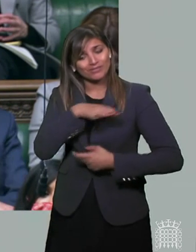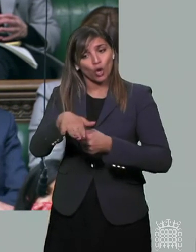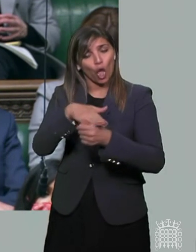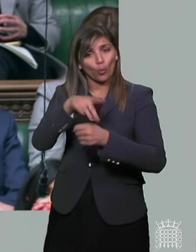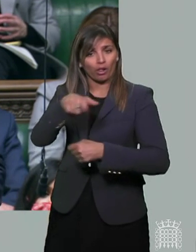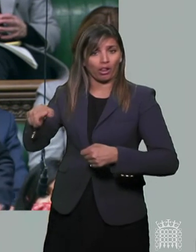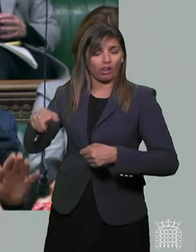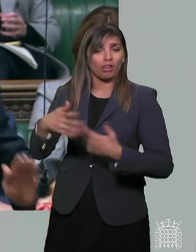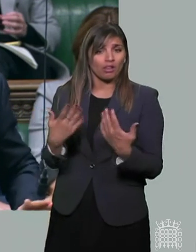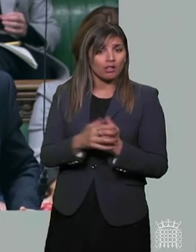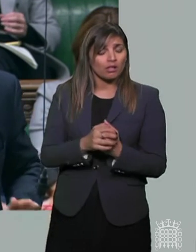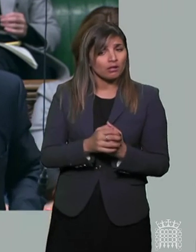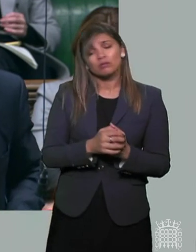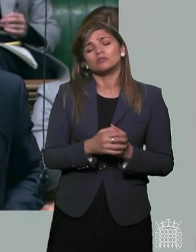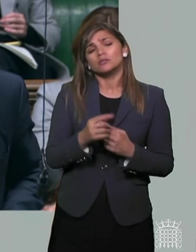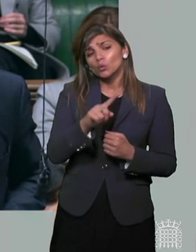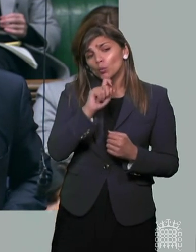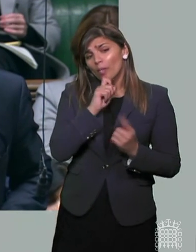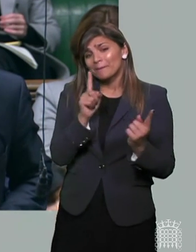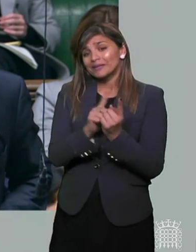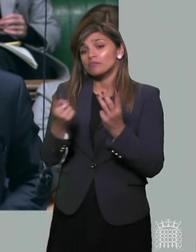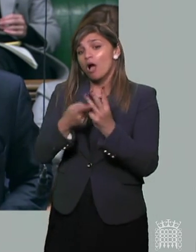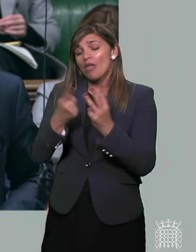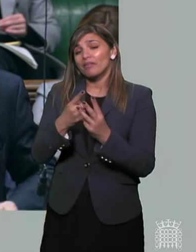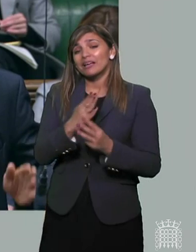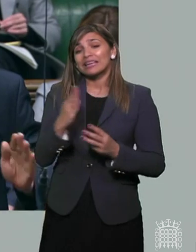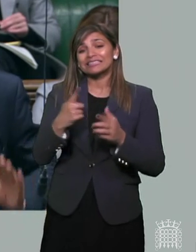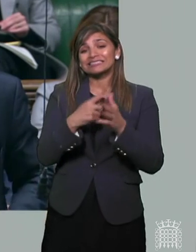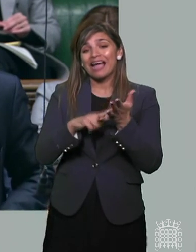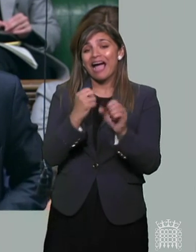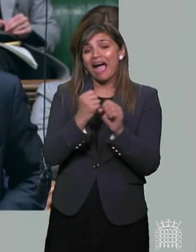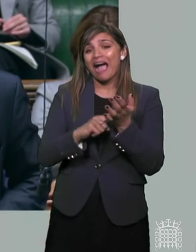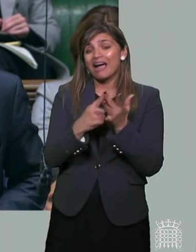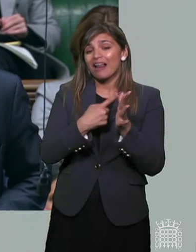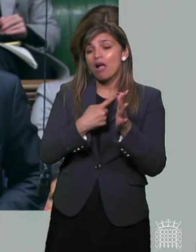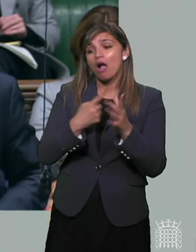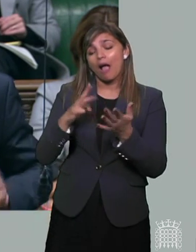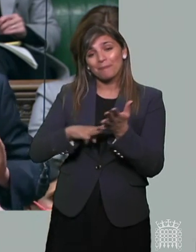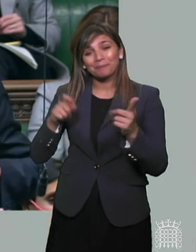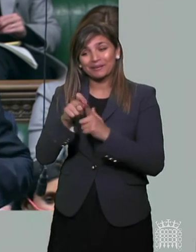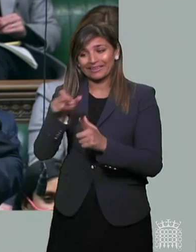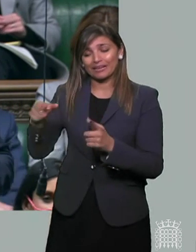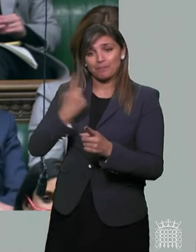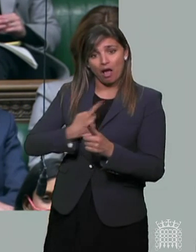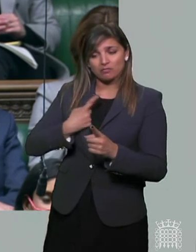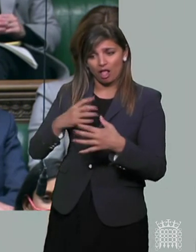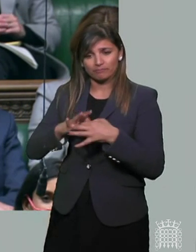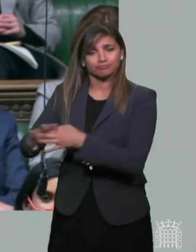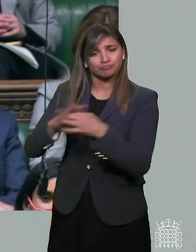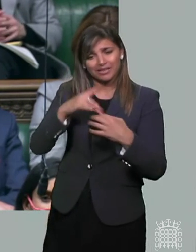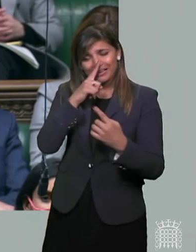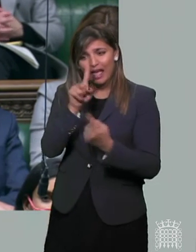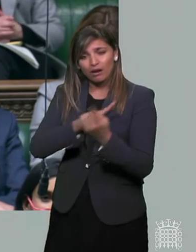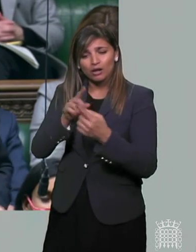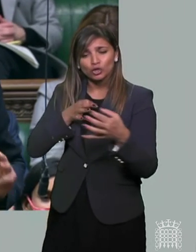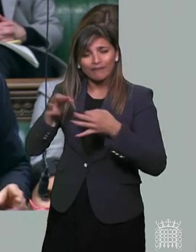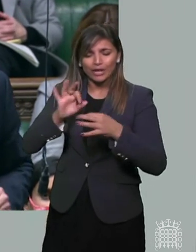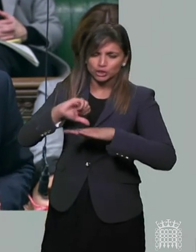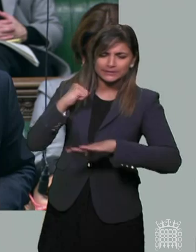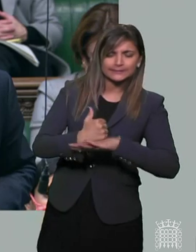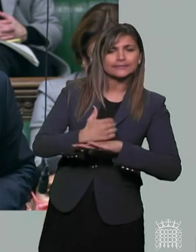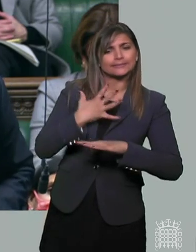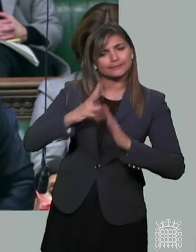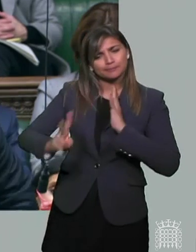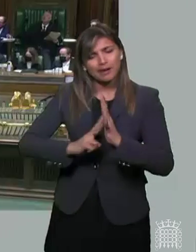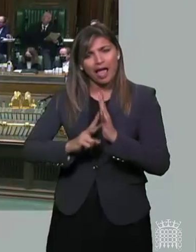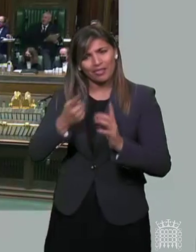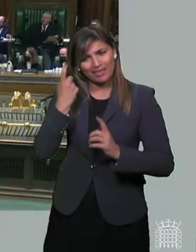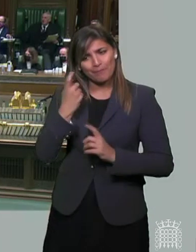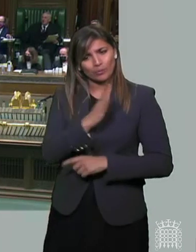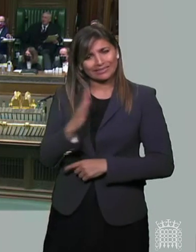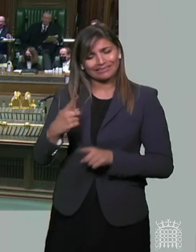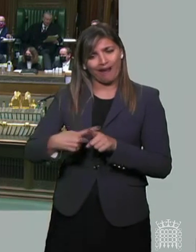Will my right honourable Friend meet me and other East Anglian MPs so that together we can put in place a strategy to realise the full potential of the east of England?